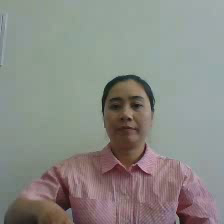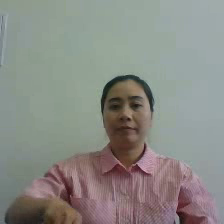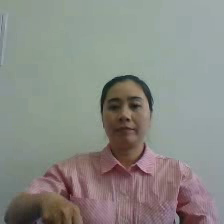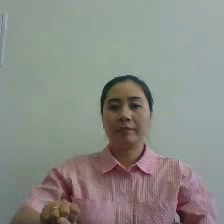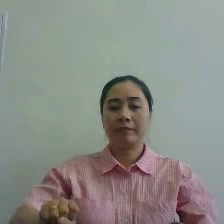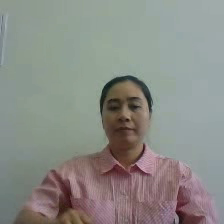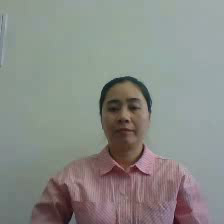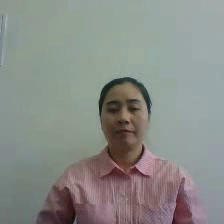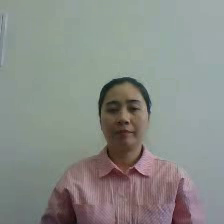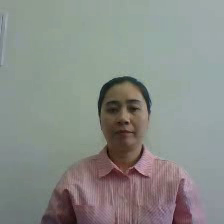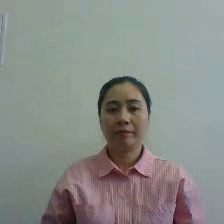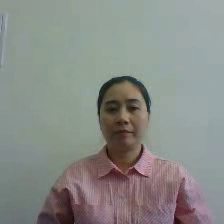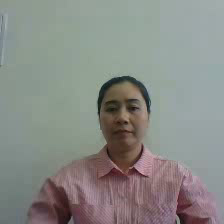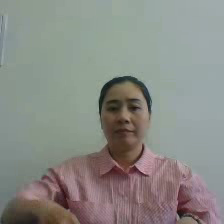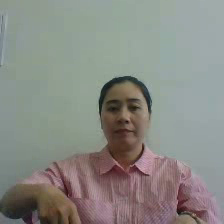Xe máy